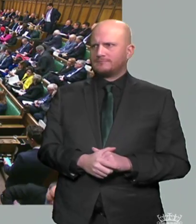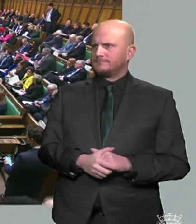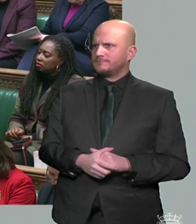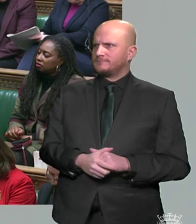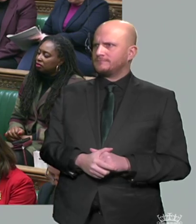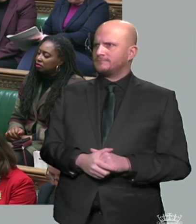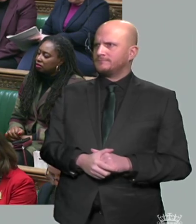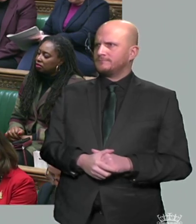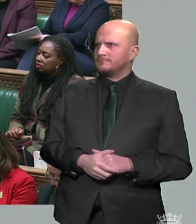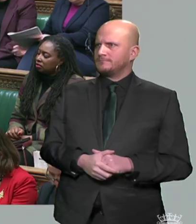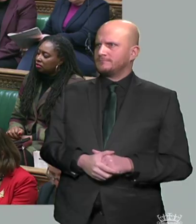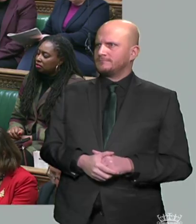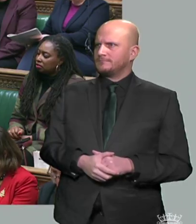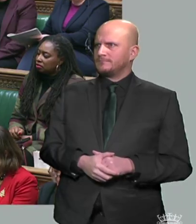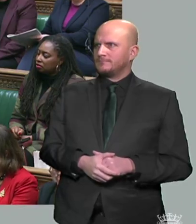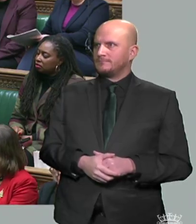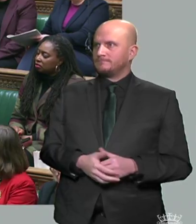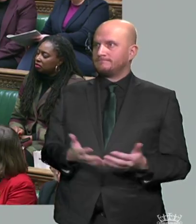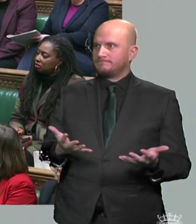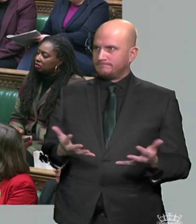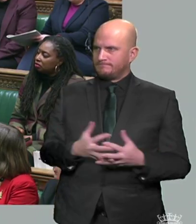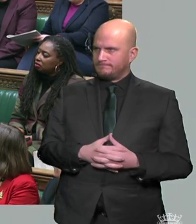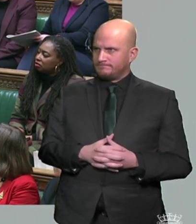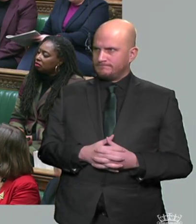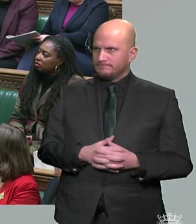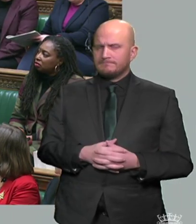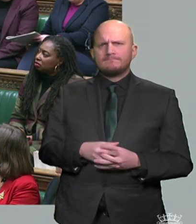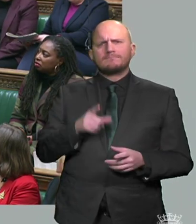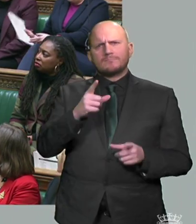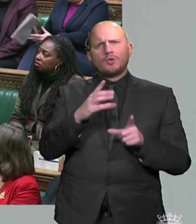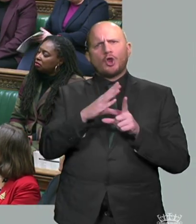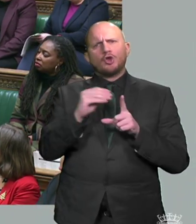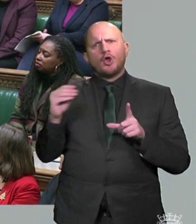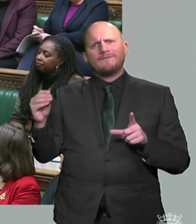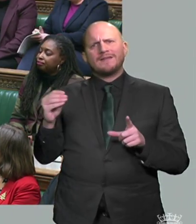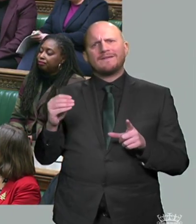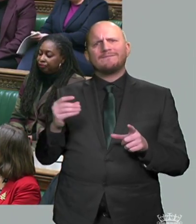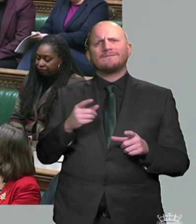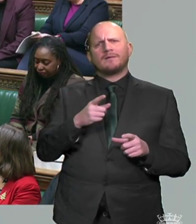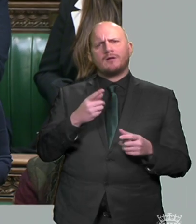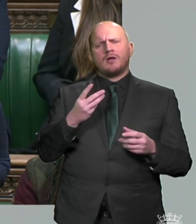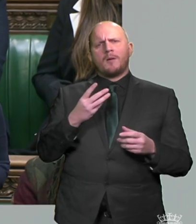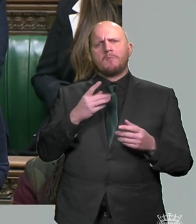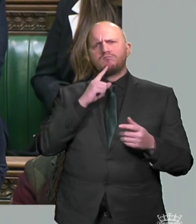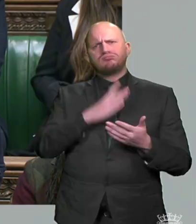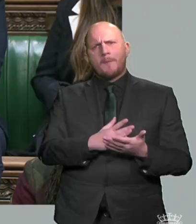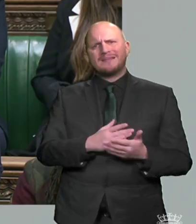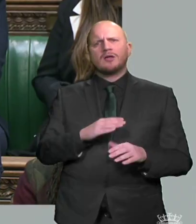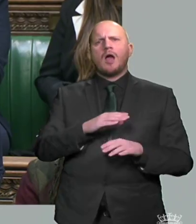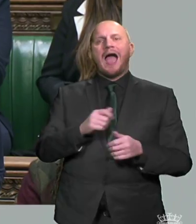It is now well over three years since the Conservatives promised the end of no-fault evictions.